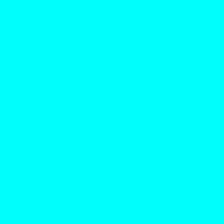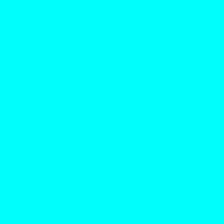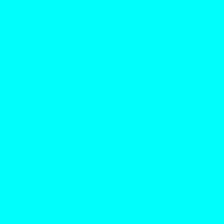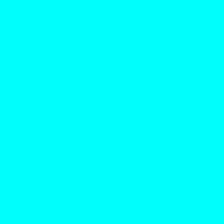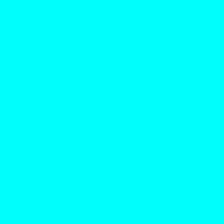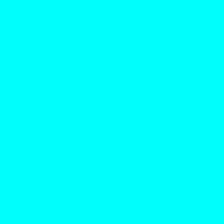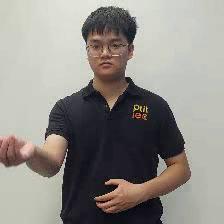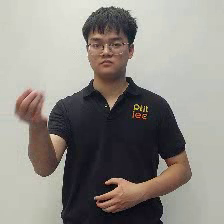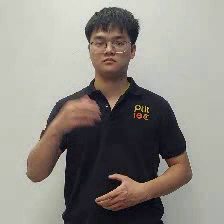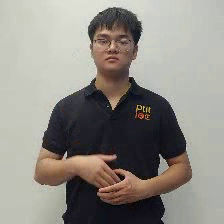Mua